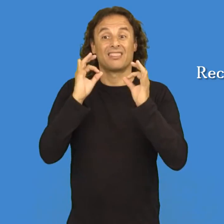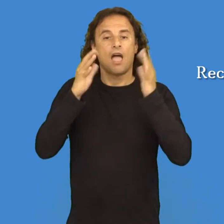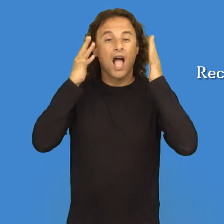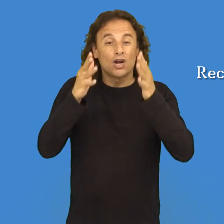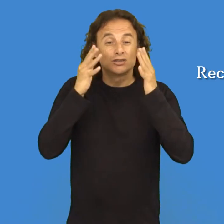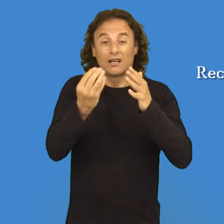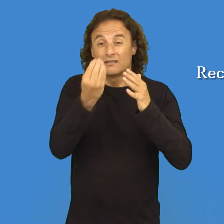aconsejar